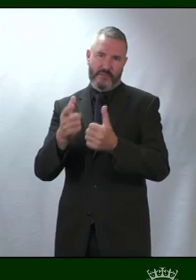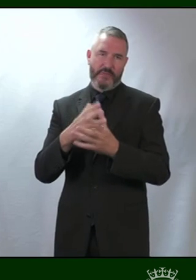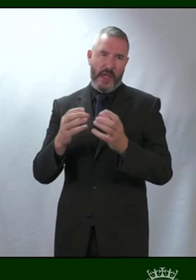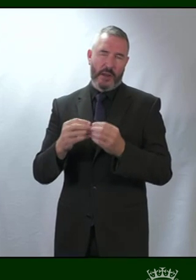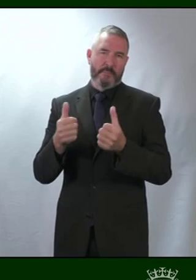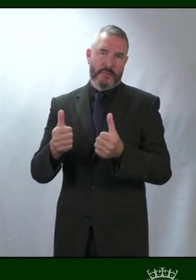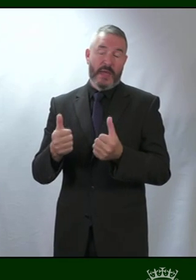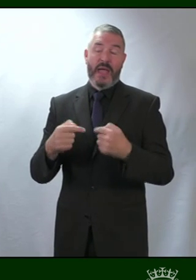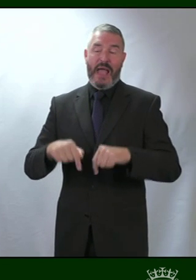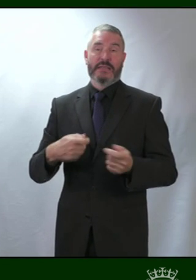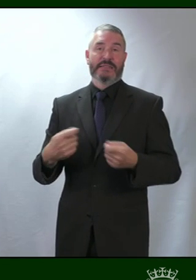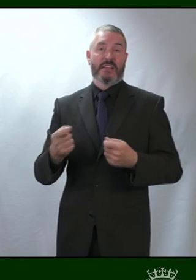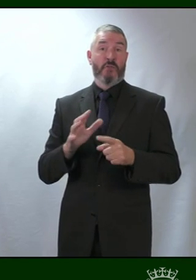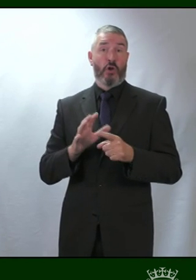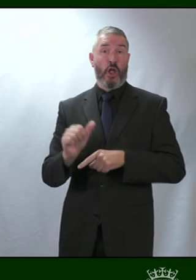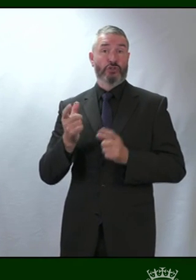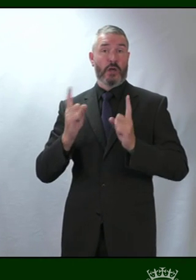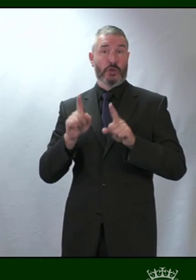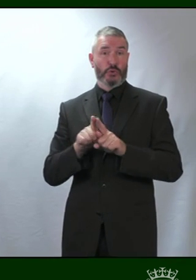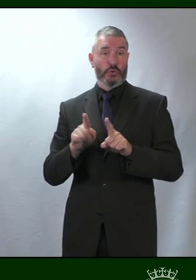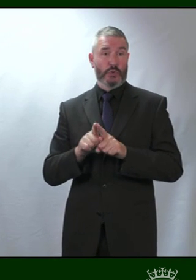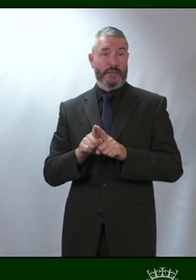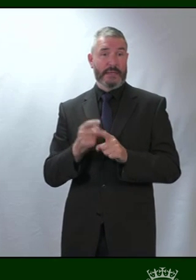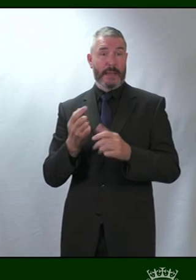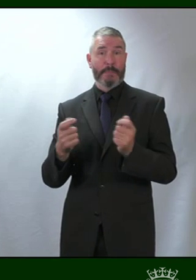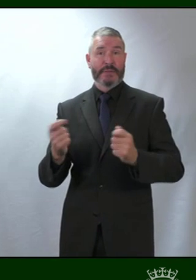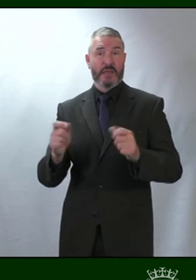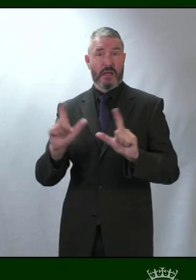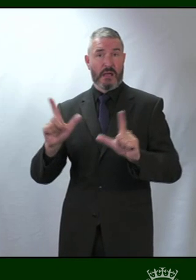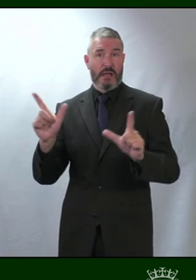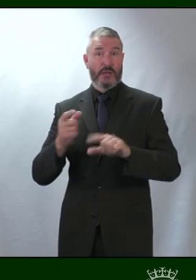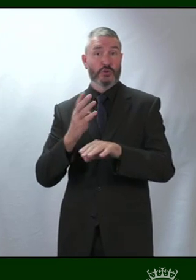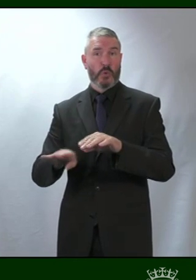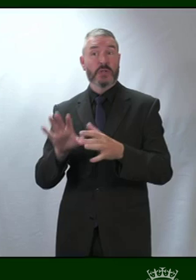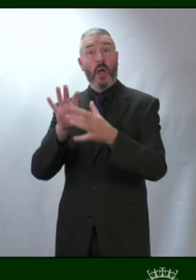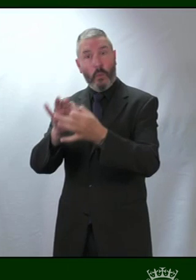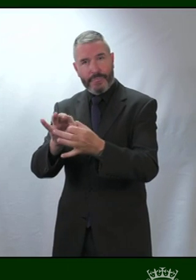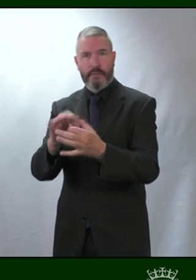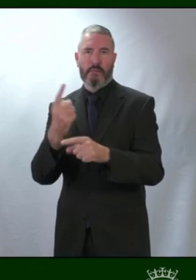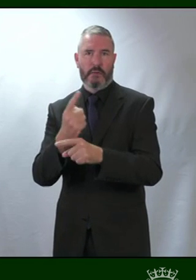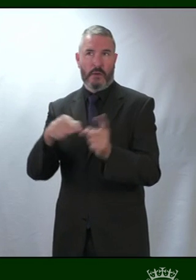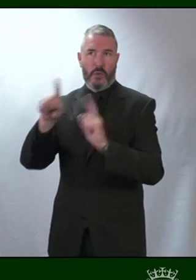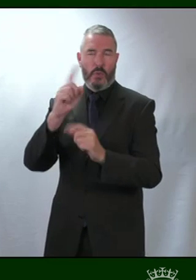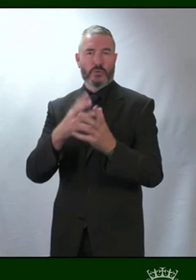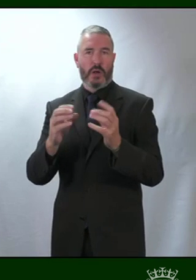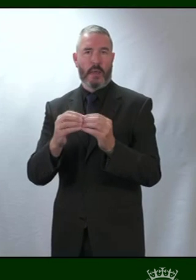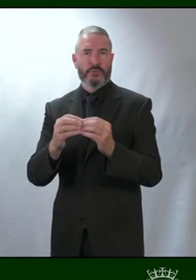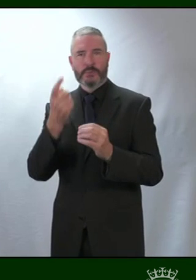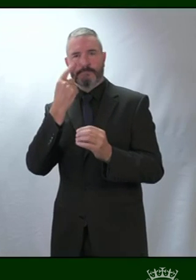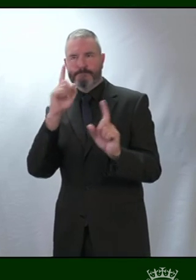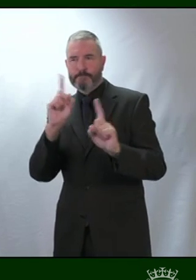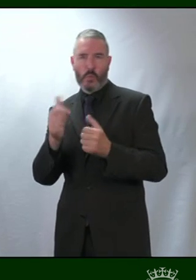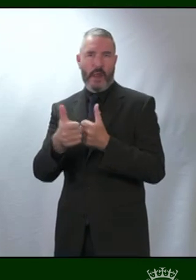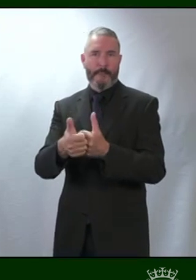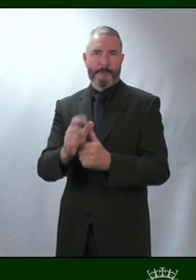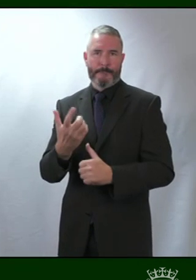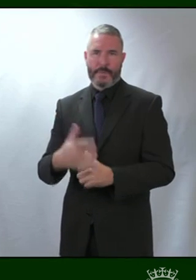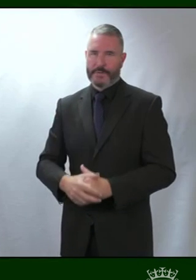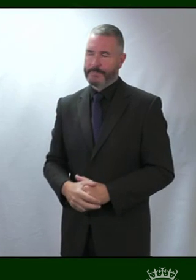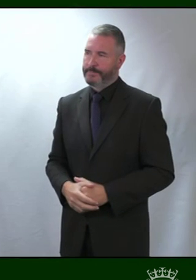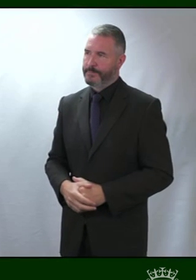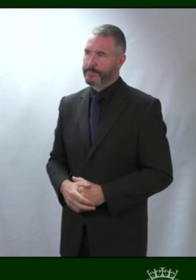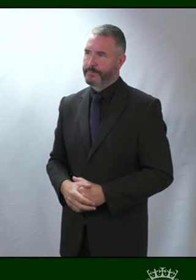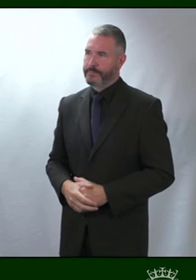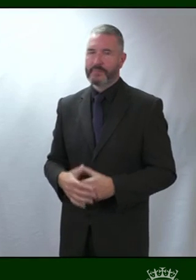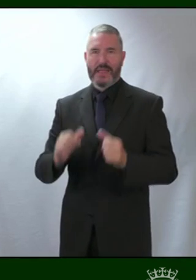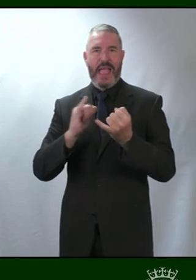The Secretary for State for Digital, Culture, Media and Sport is in active consultations with clubs across the country to see what we can do to help.